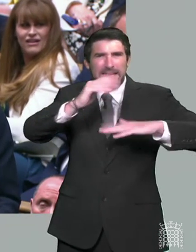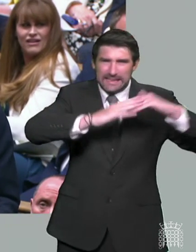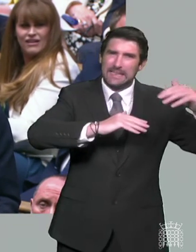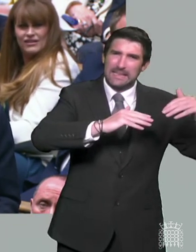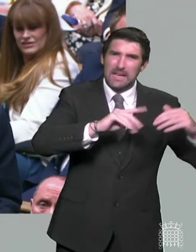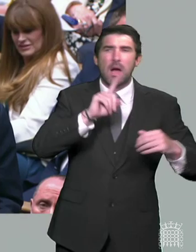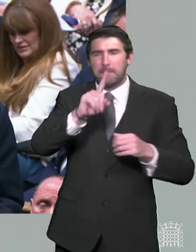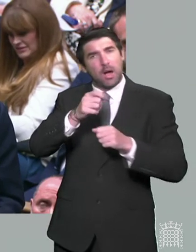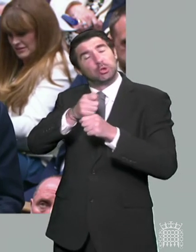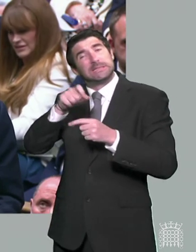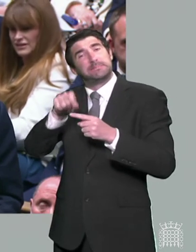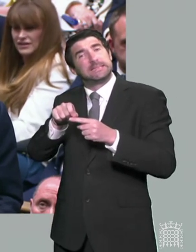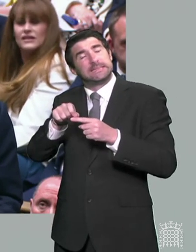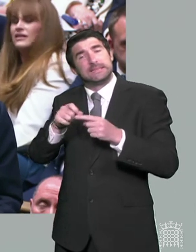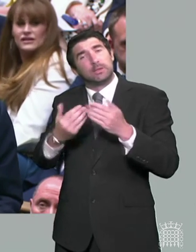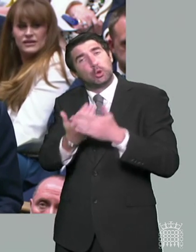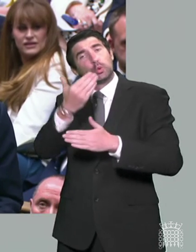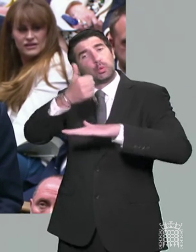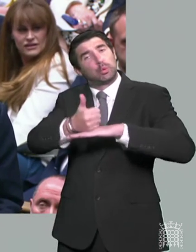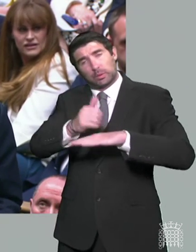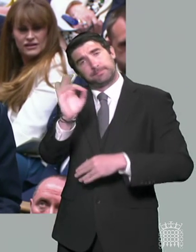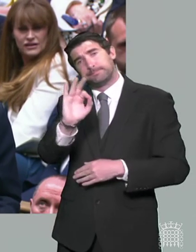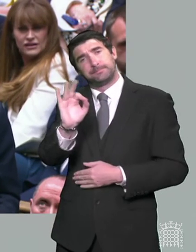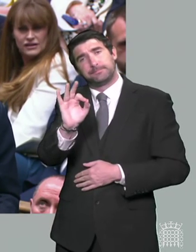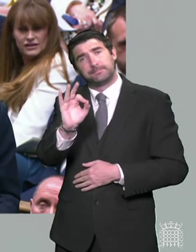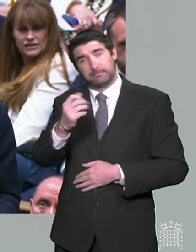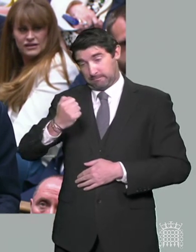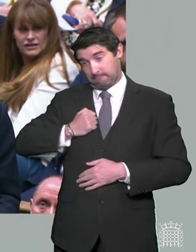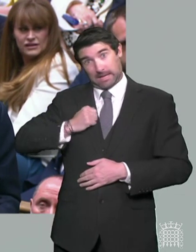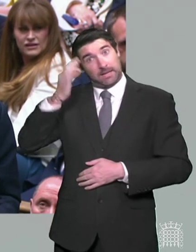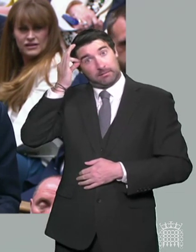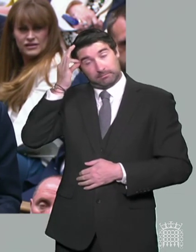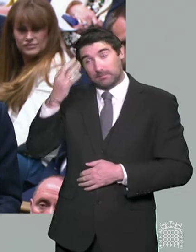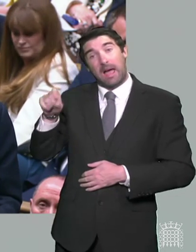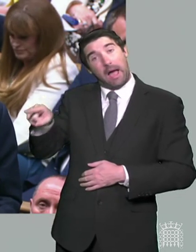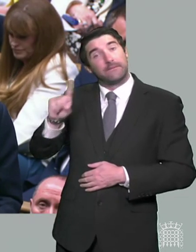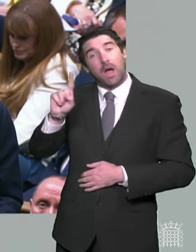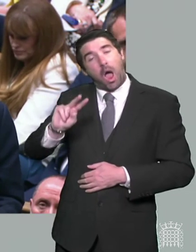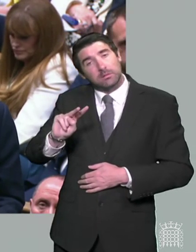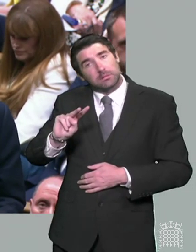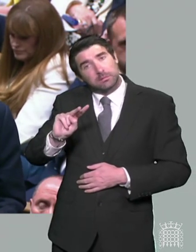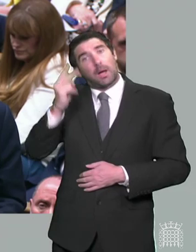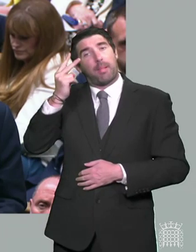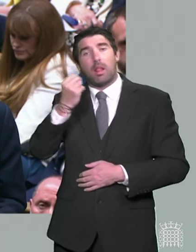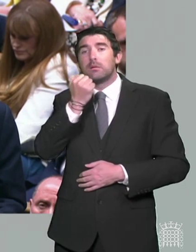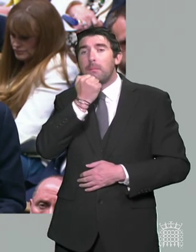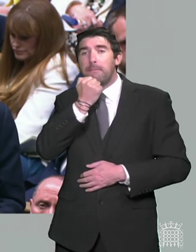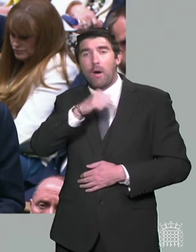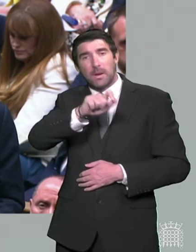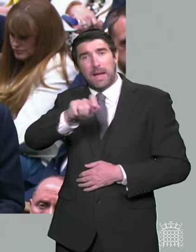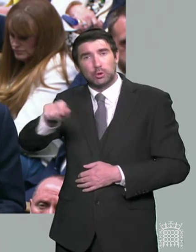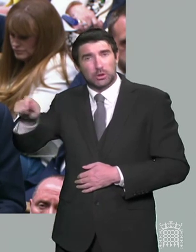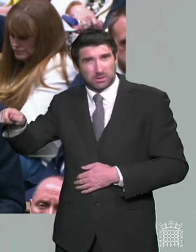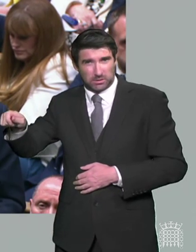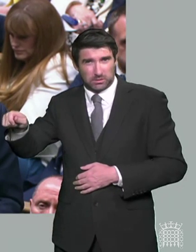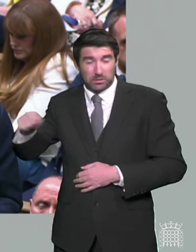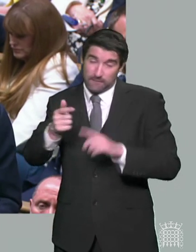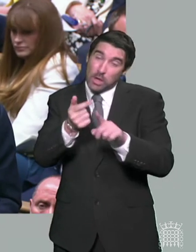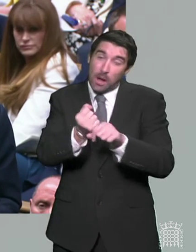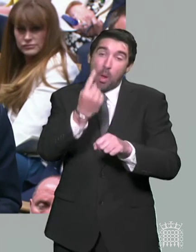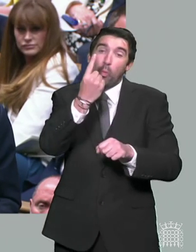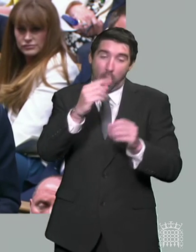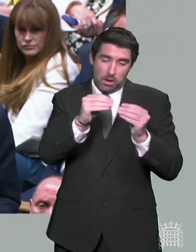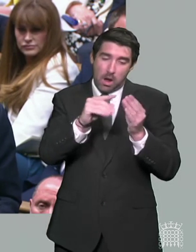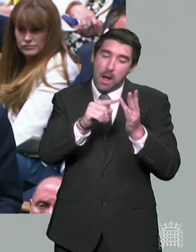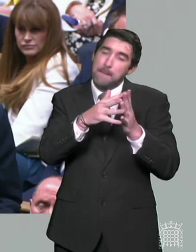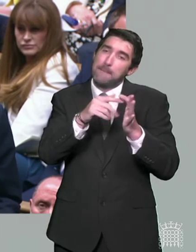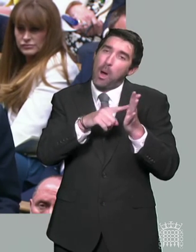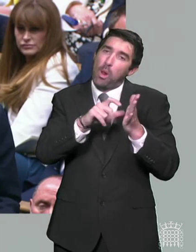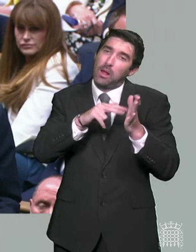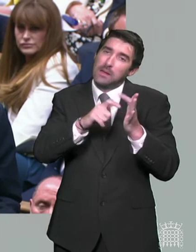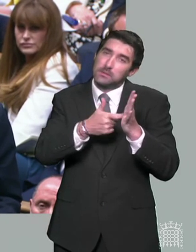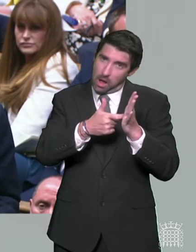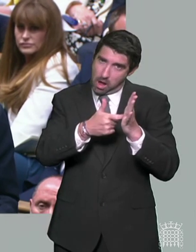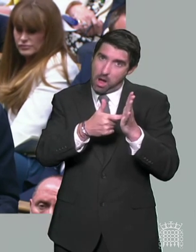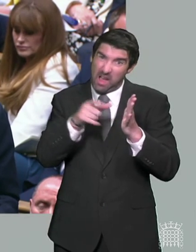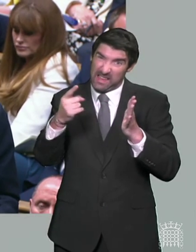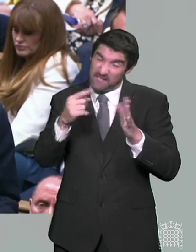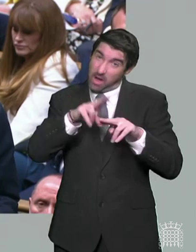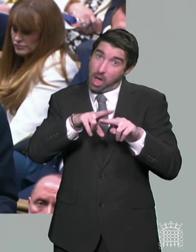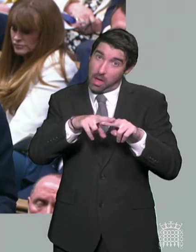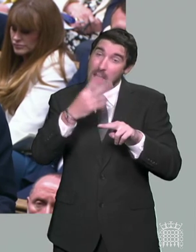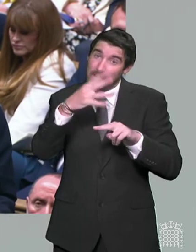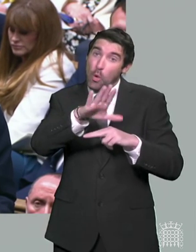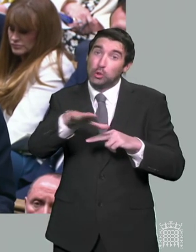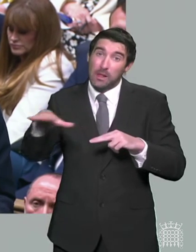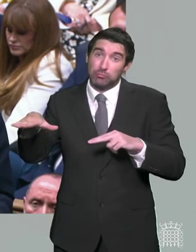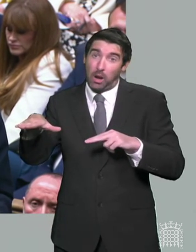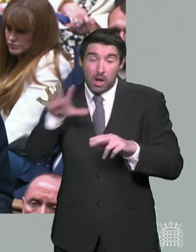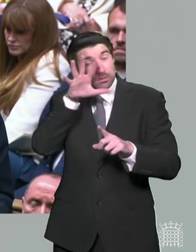At one of my surgeries, which has double the recommended number of patients per GP, the bowel cancer diagnosis of a 51-year-old father of four was missed and is now terminal.